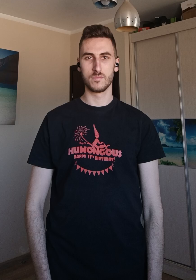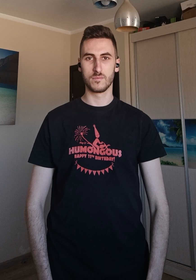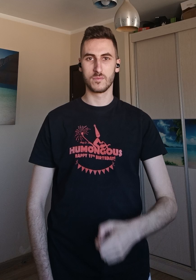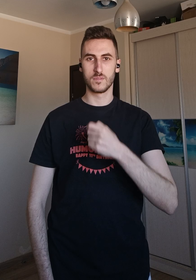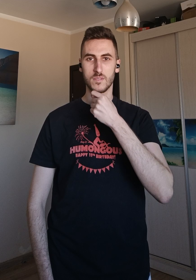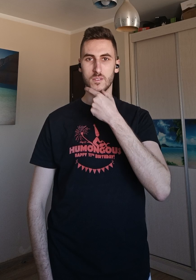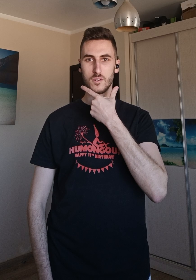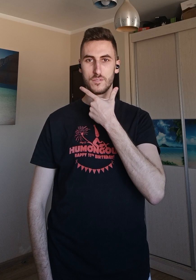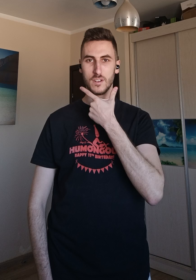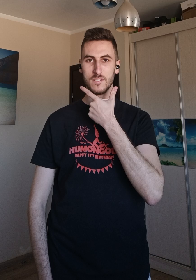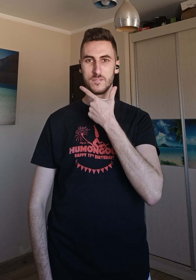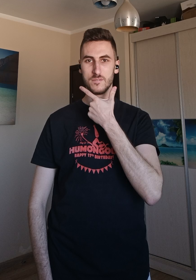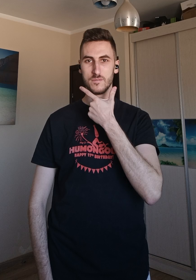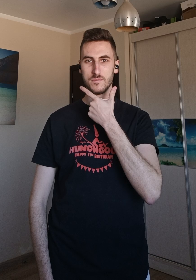תרופה